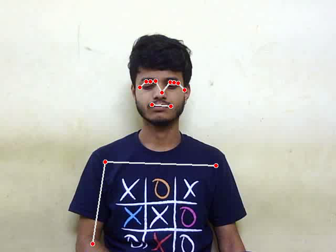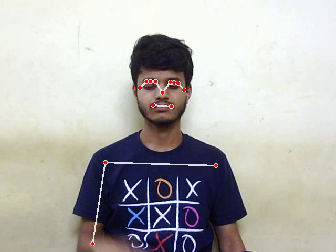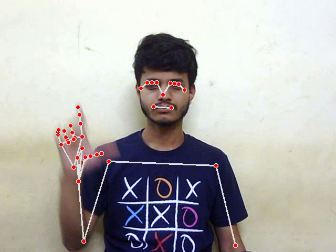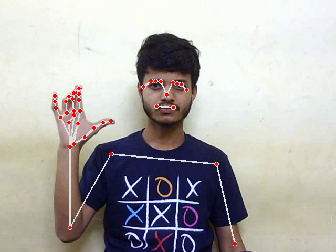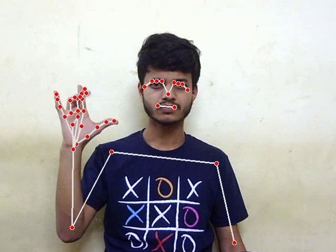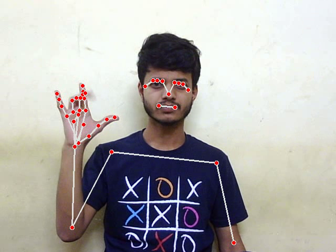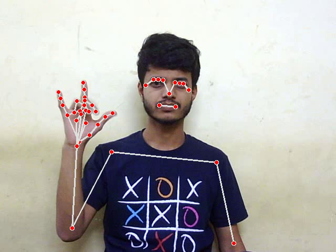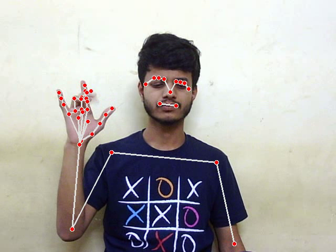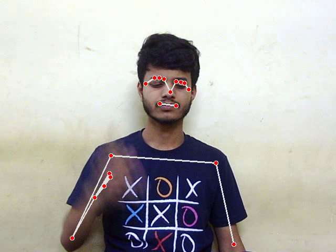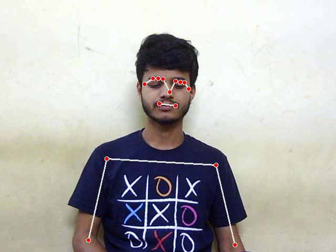why